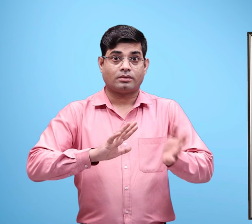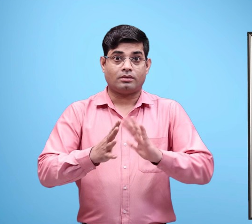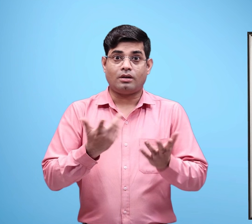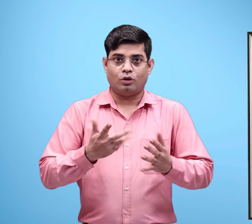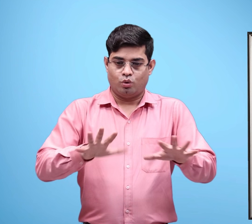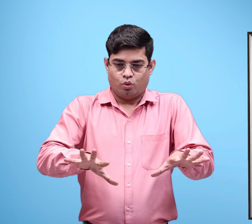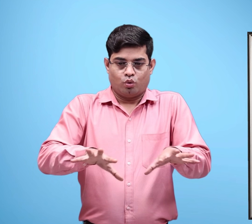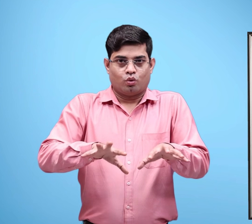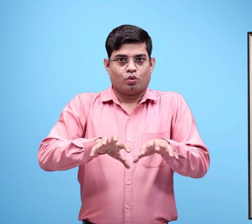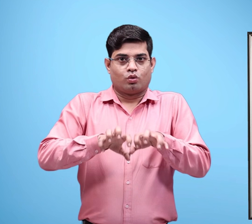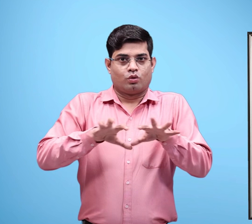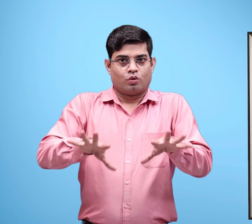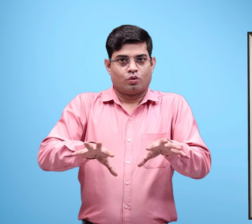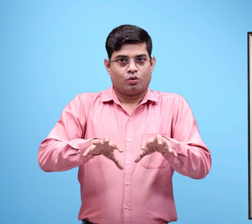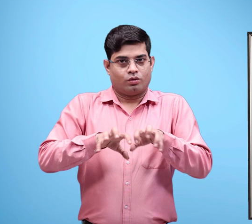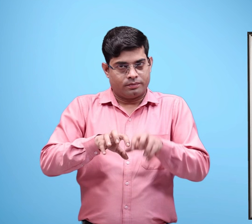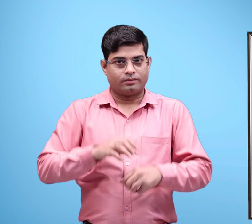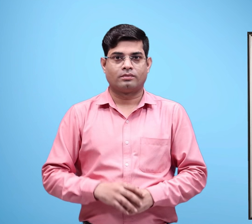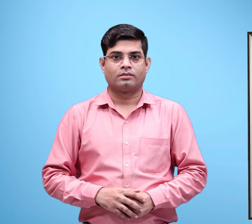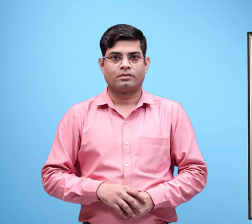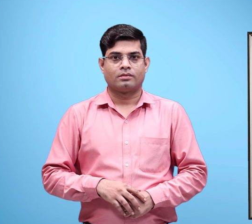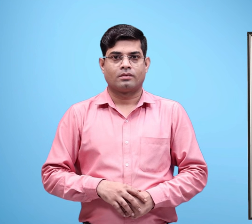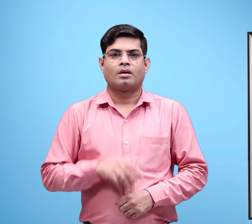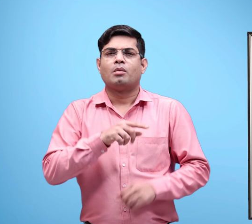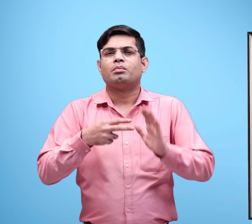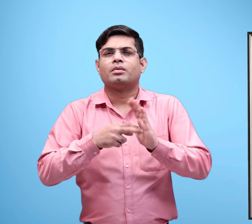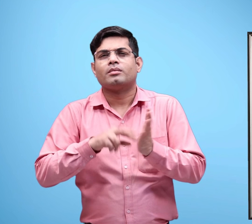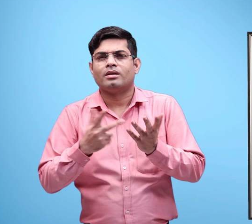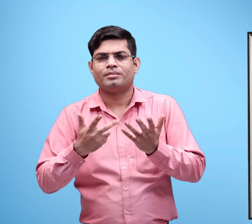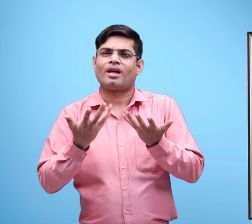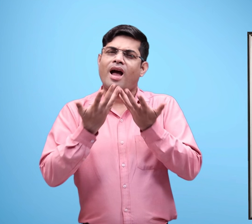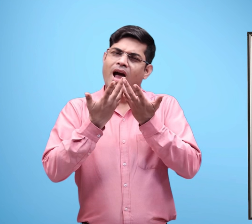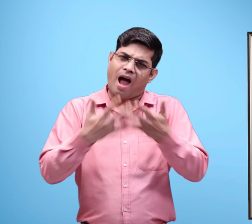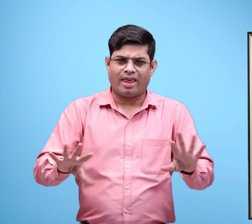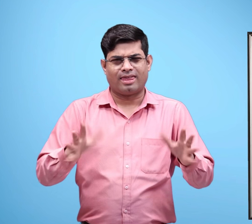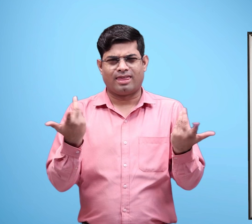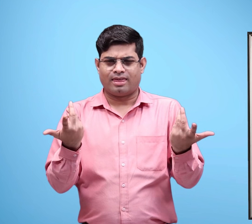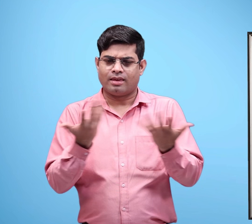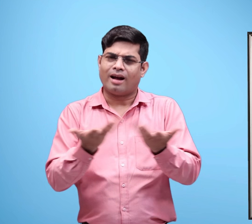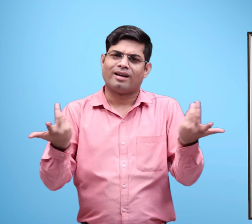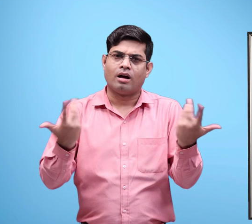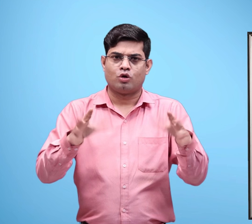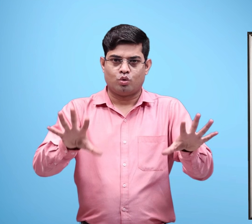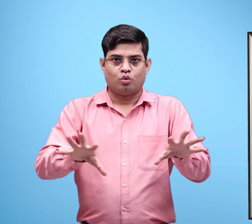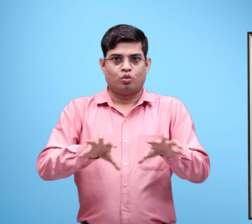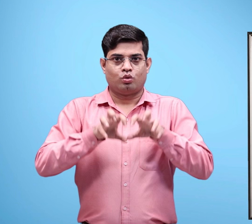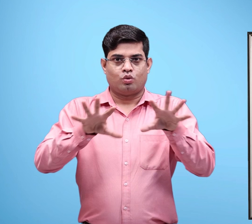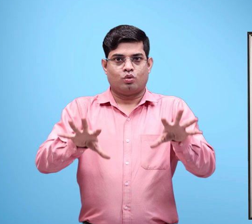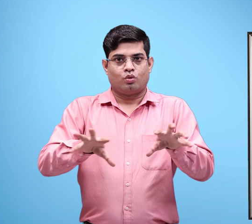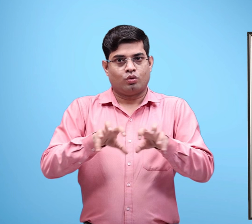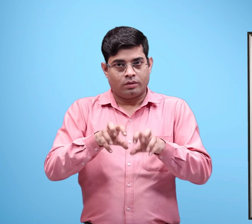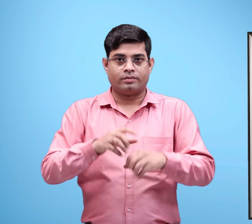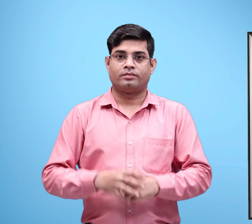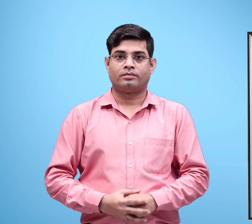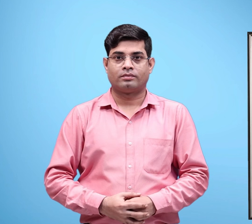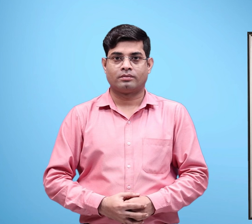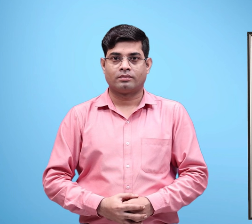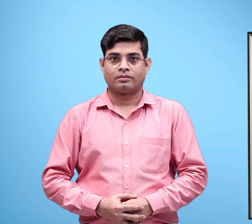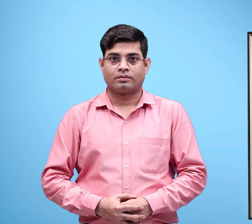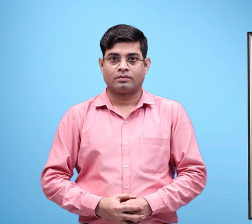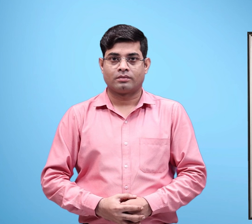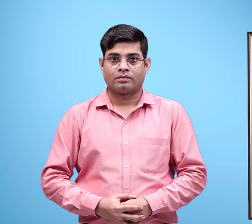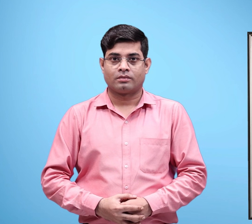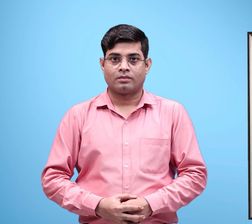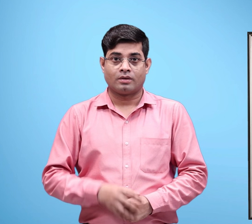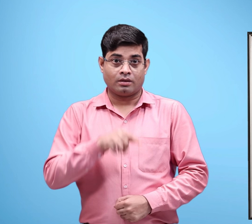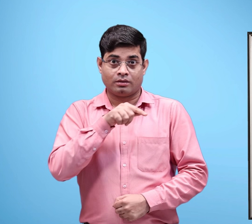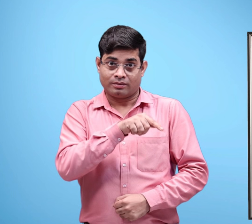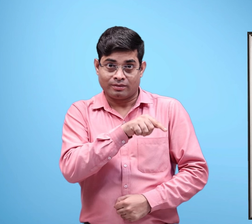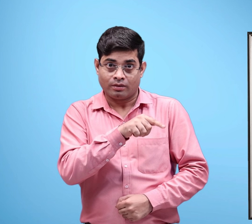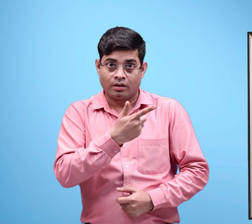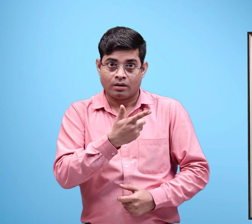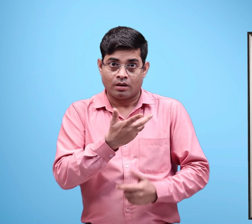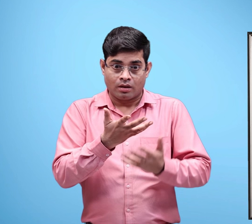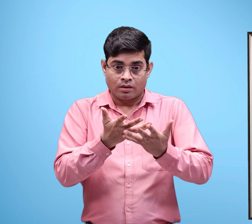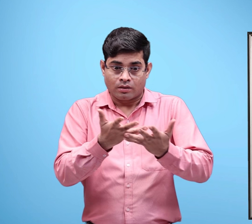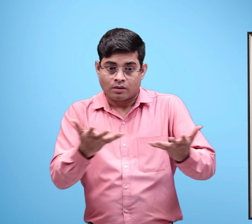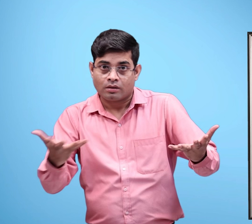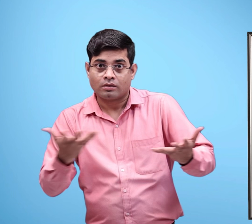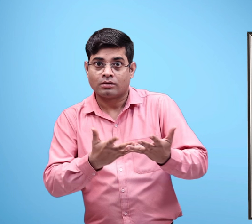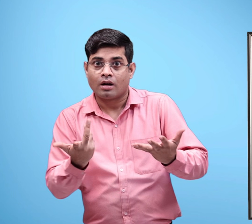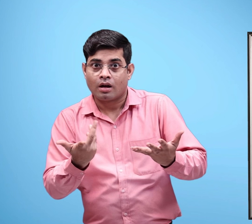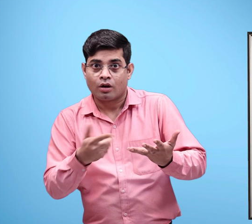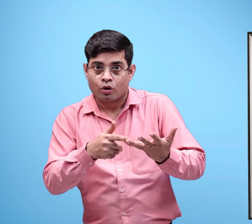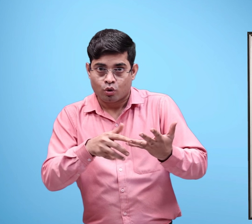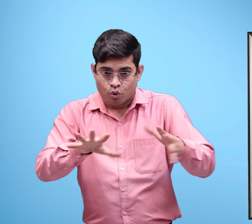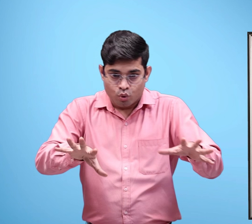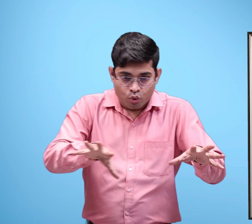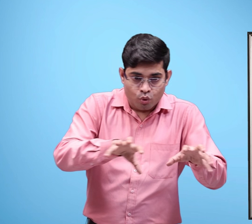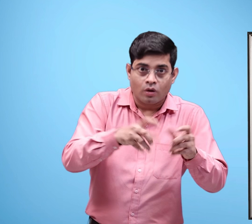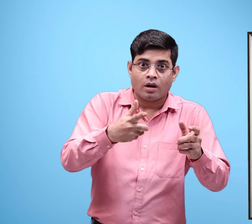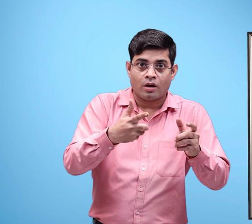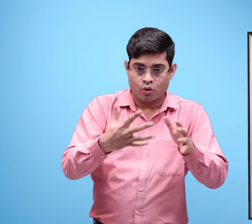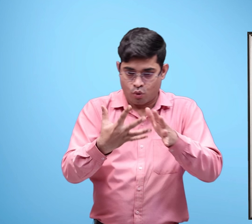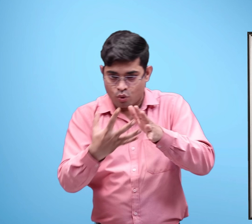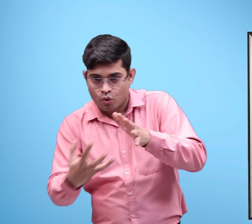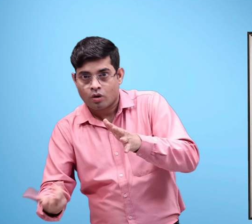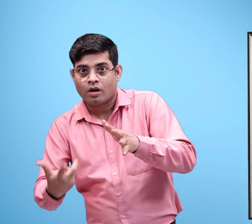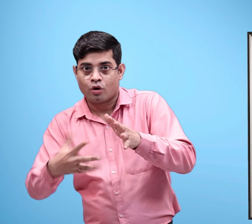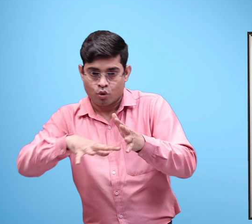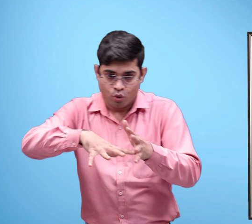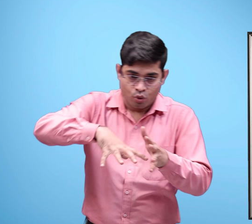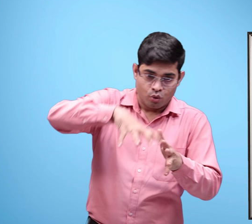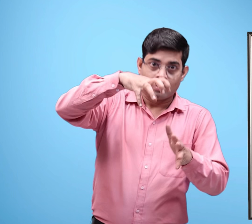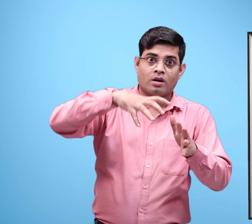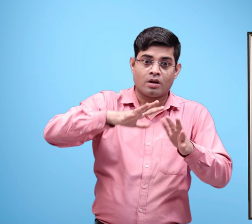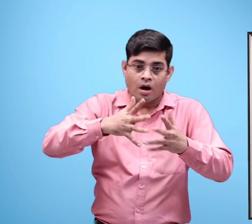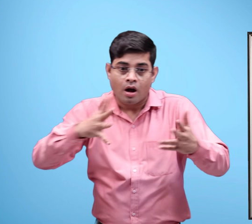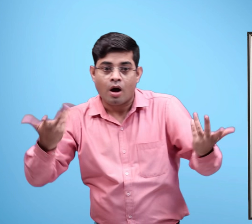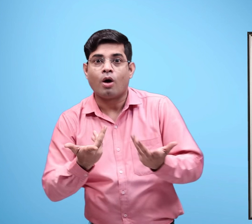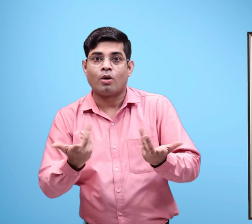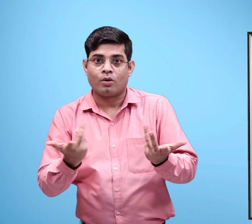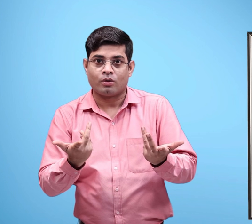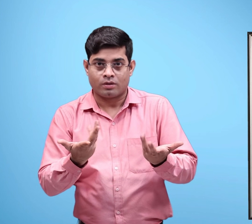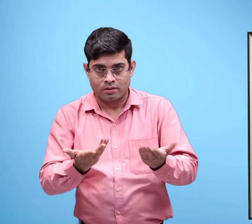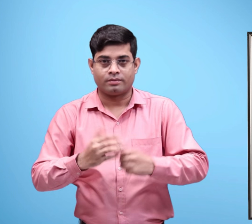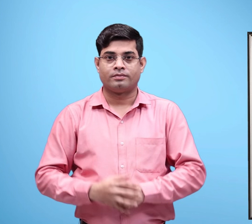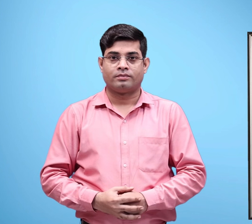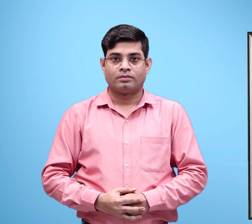This is the basic sign for absorption. It means to soak up something. The sign can be modified based on the object doing the absorbing and the direction.